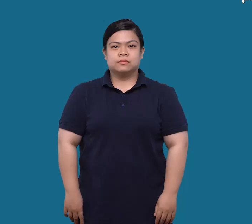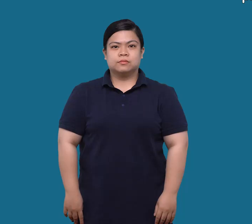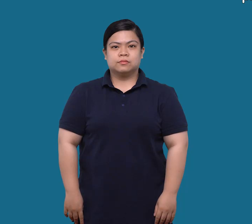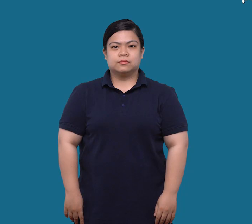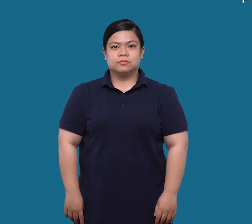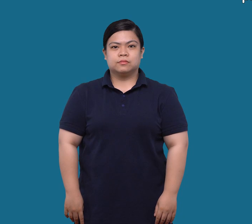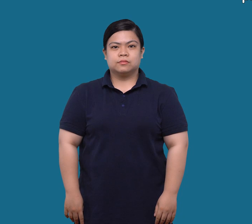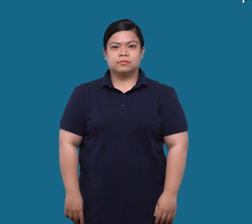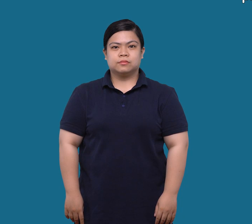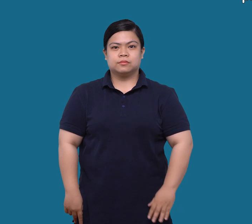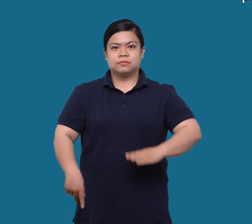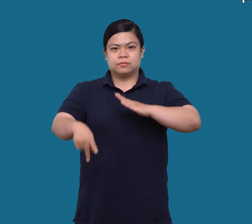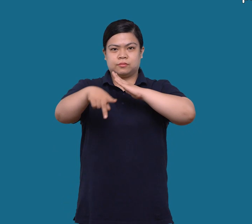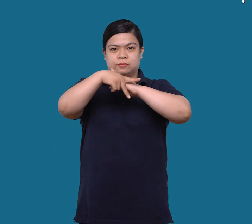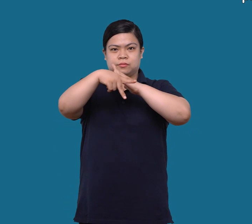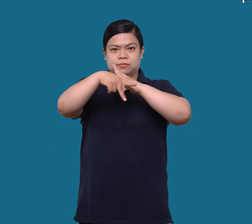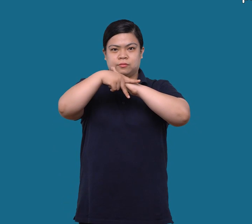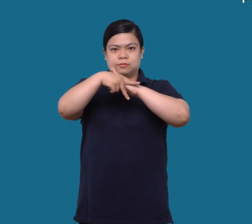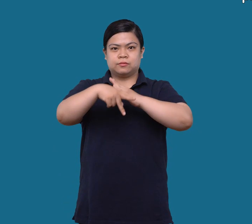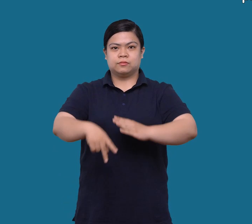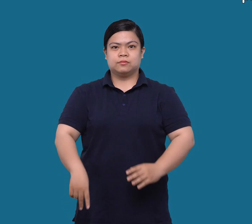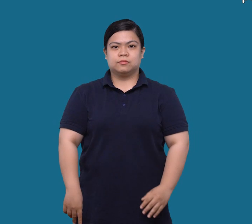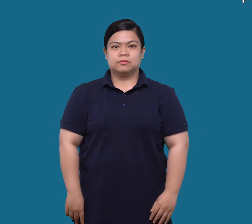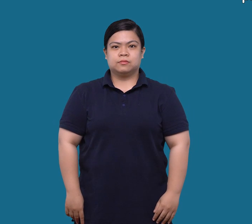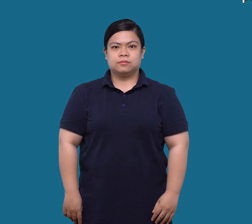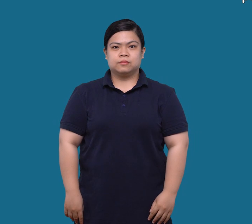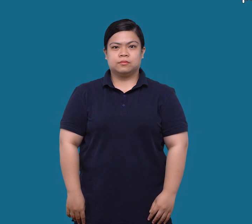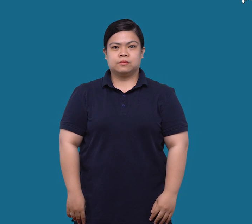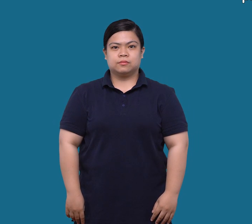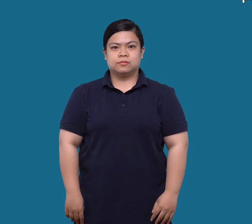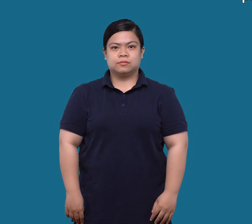phó hiệu trưởng